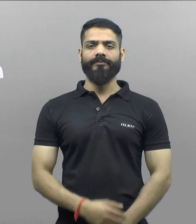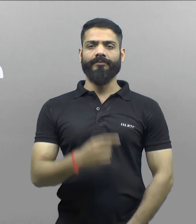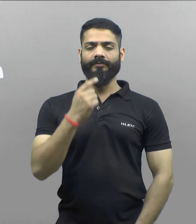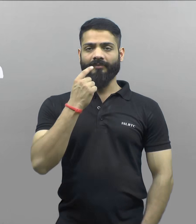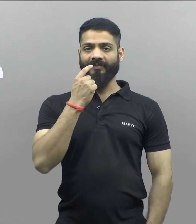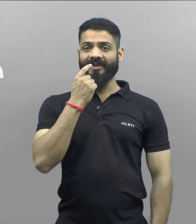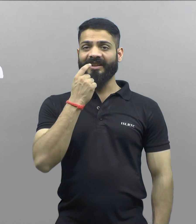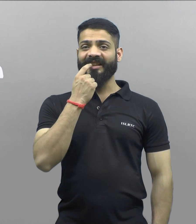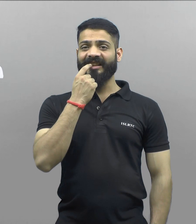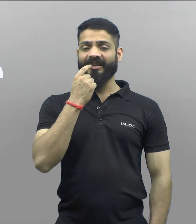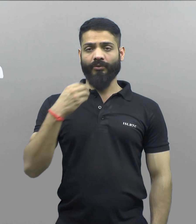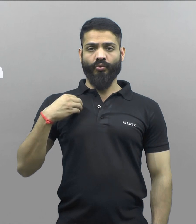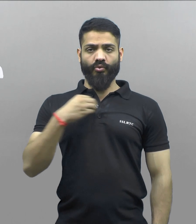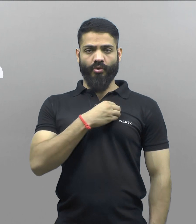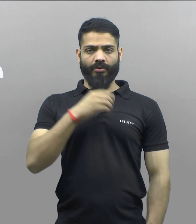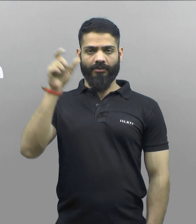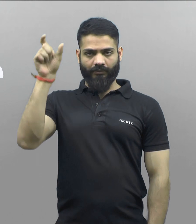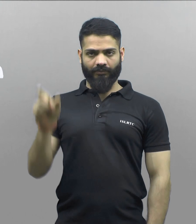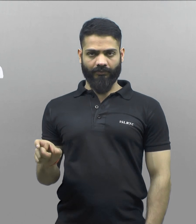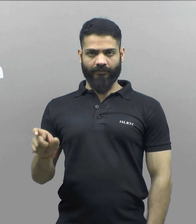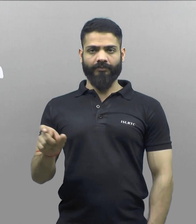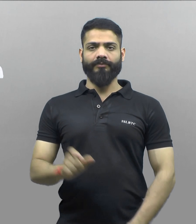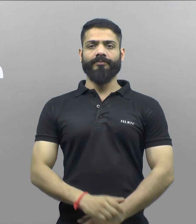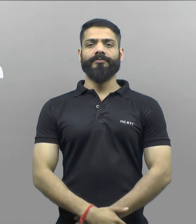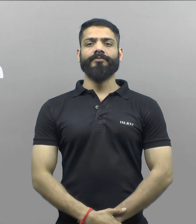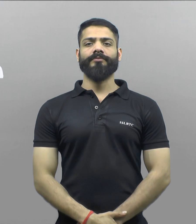Dentist